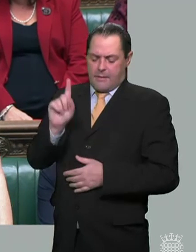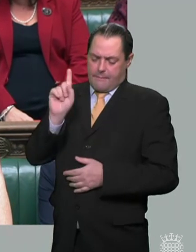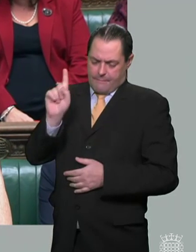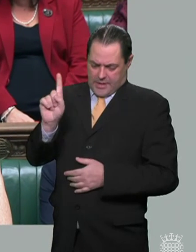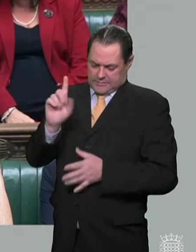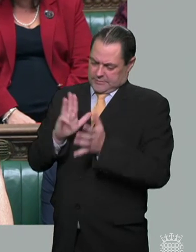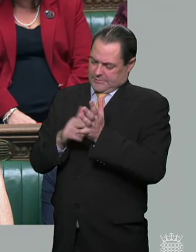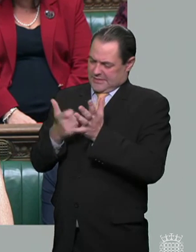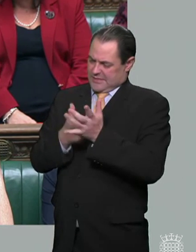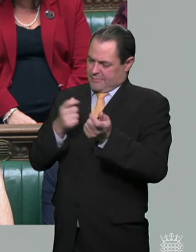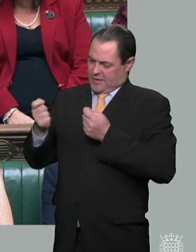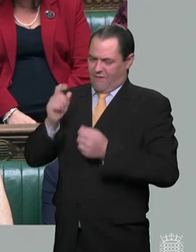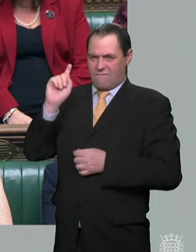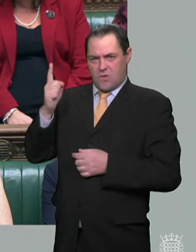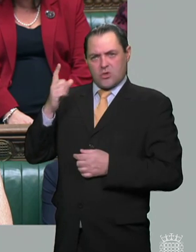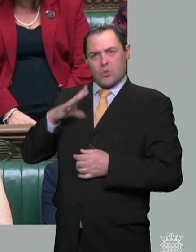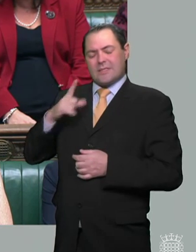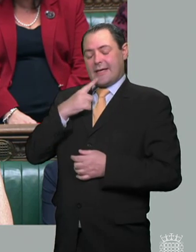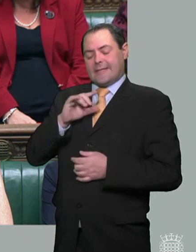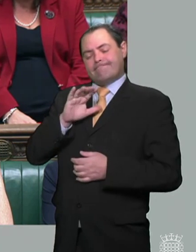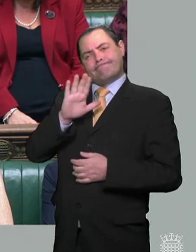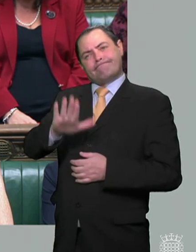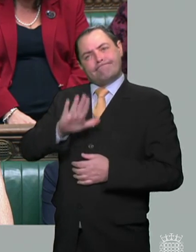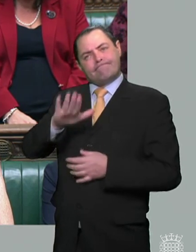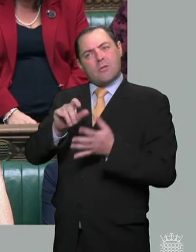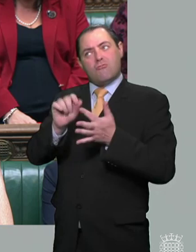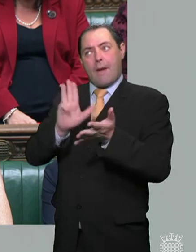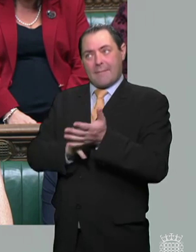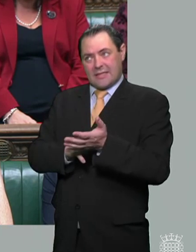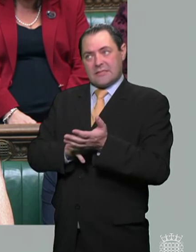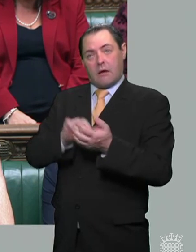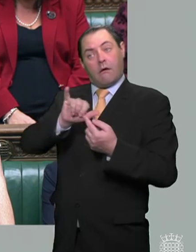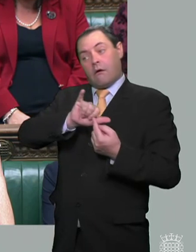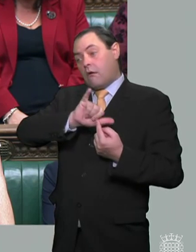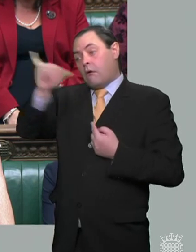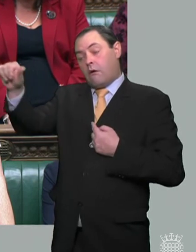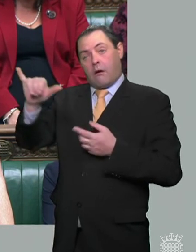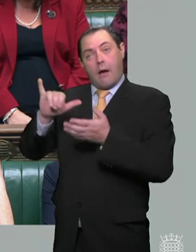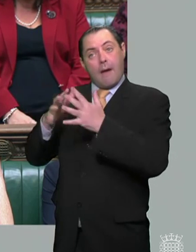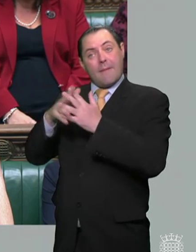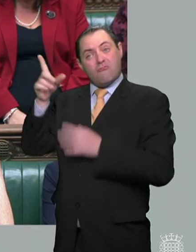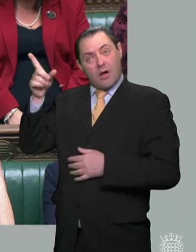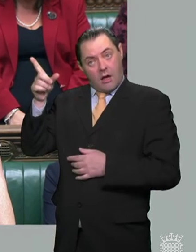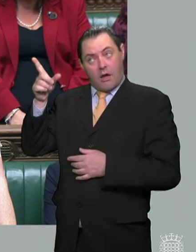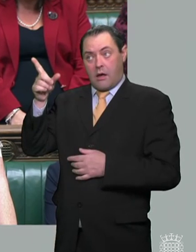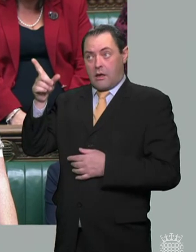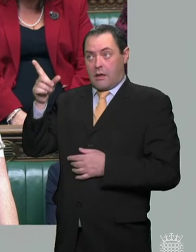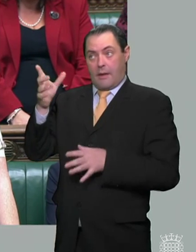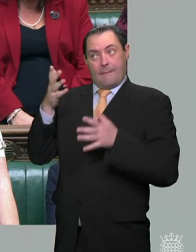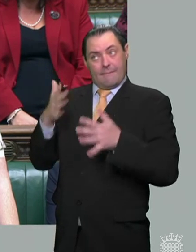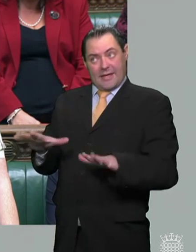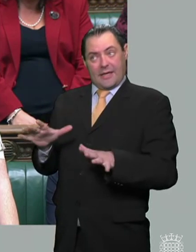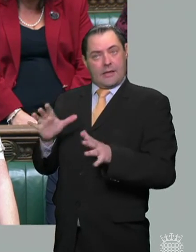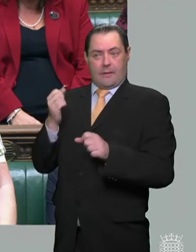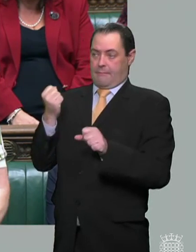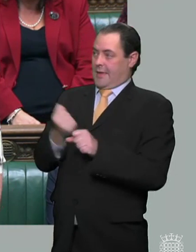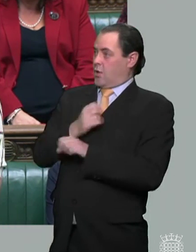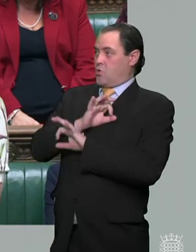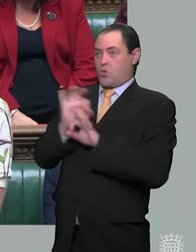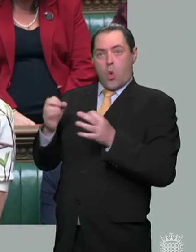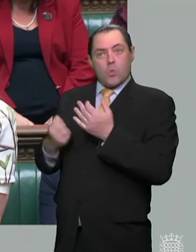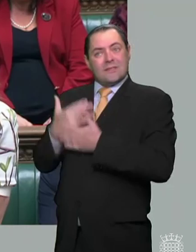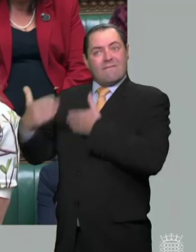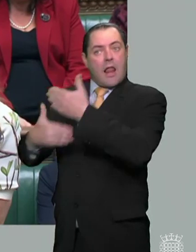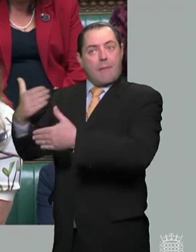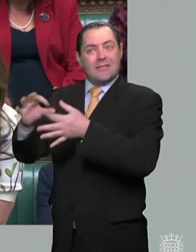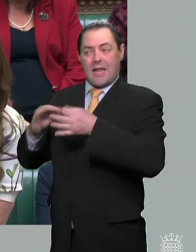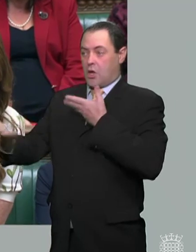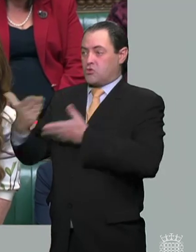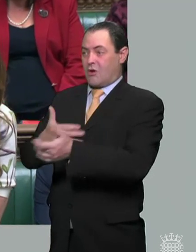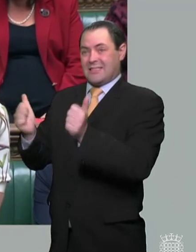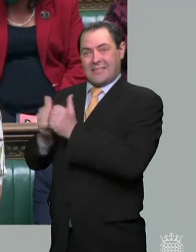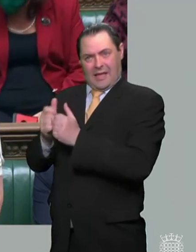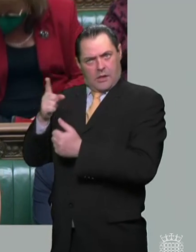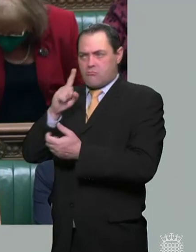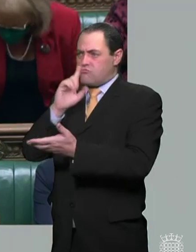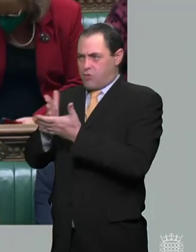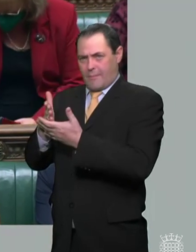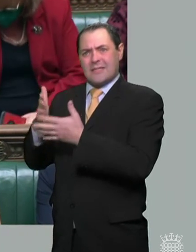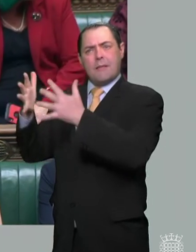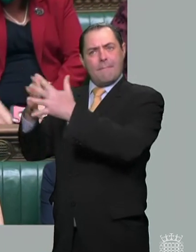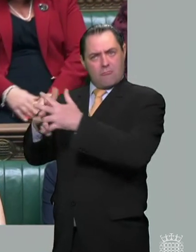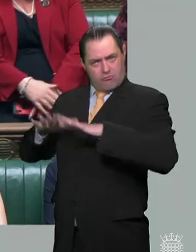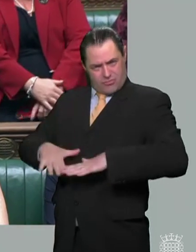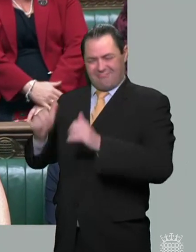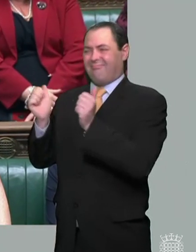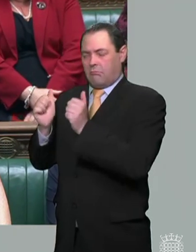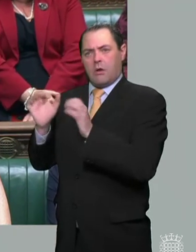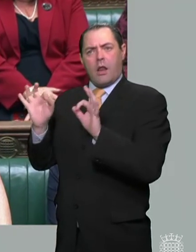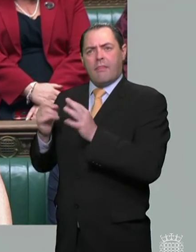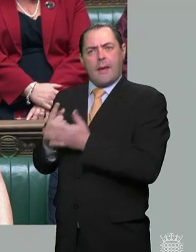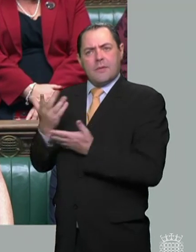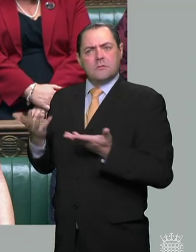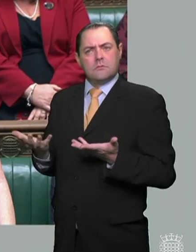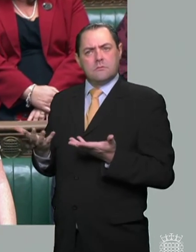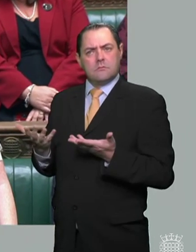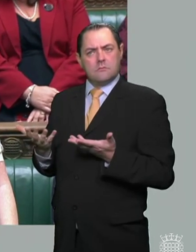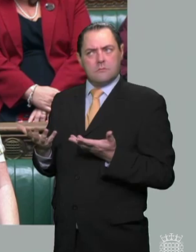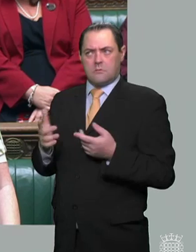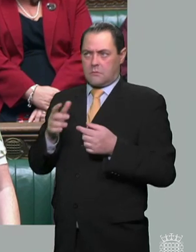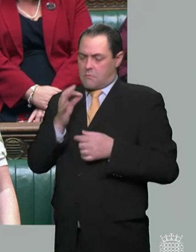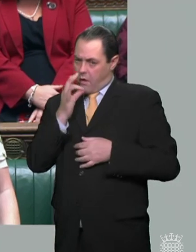I begin by offering my commiserations to the Prime Minister after he flew away to the US and made absolutely zero progress on the trade deal that he promised us.